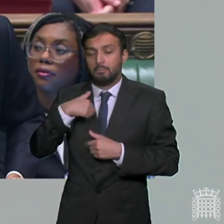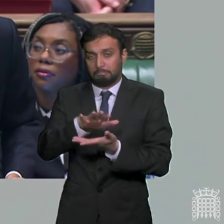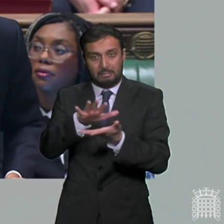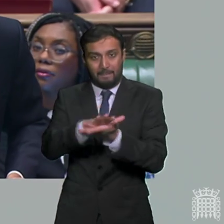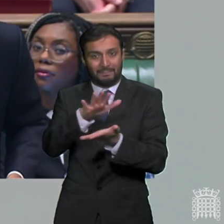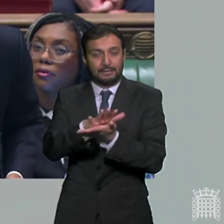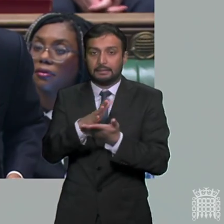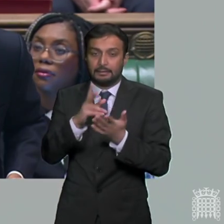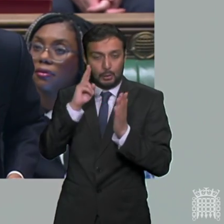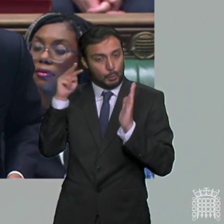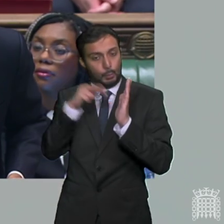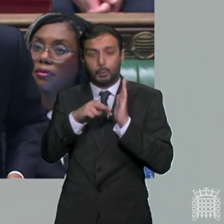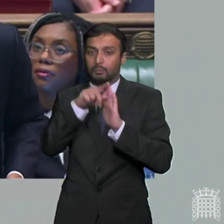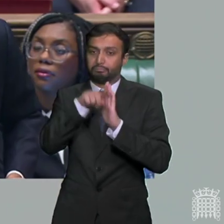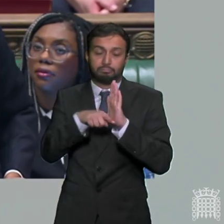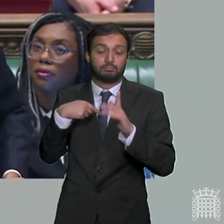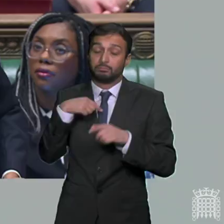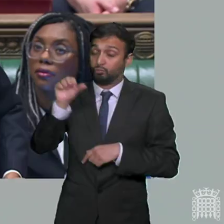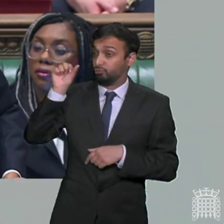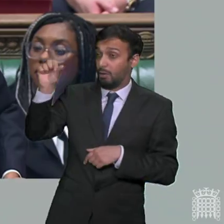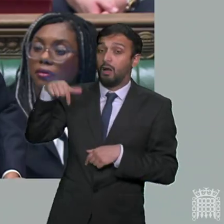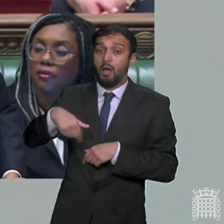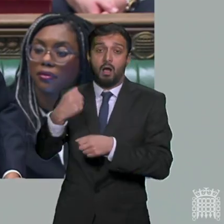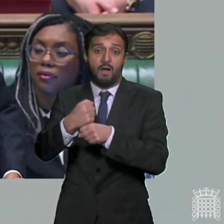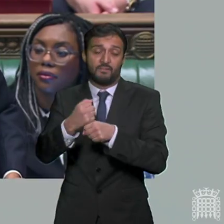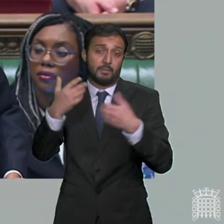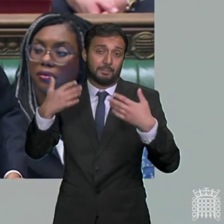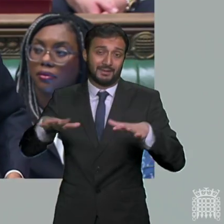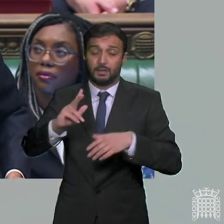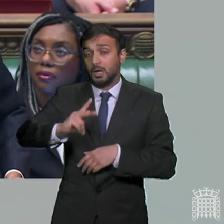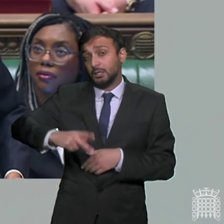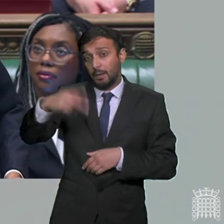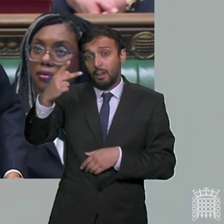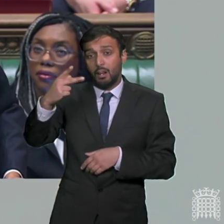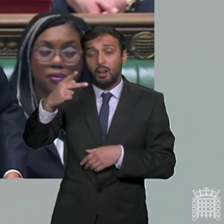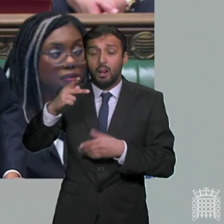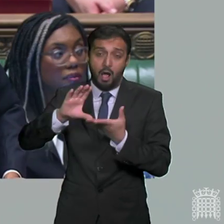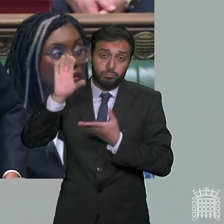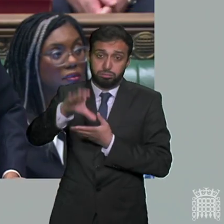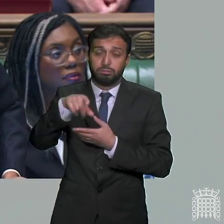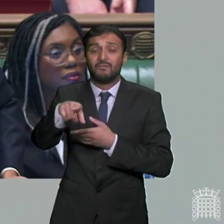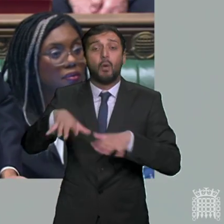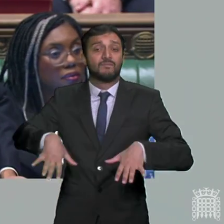He is right to highlight the doubling of the investment that the Government have put into flood defences, but it is right that we get the mix right.